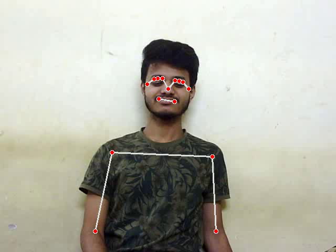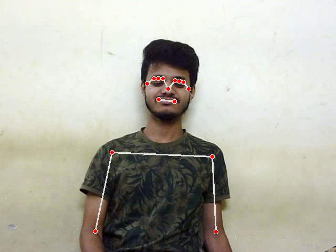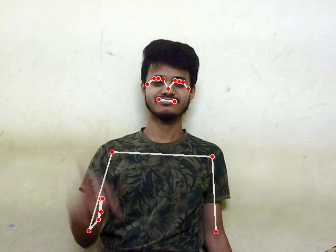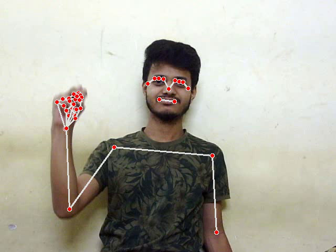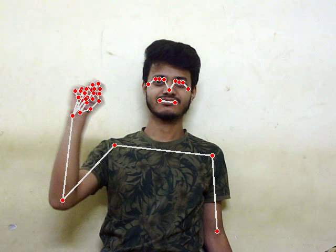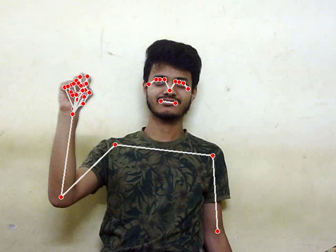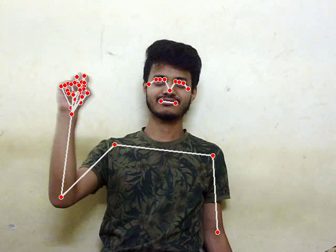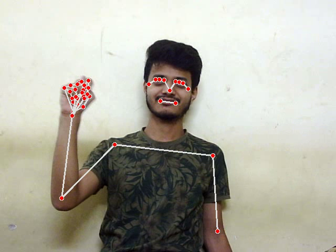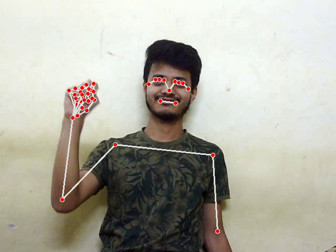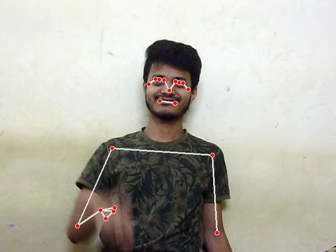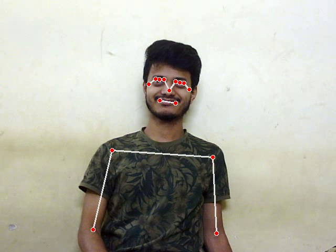bathroom